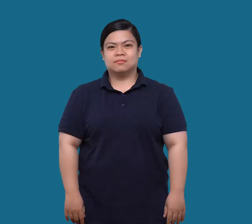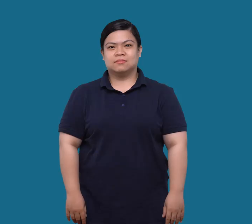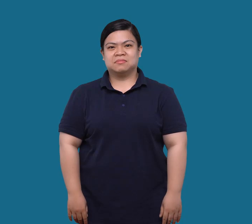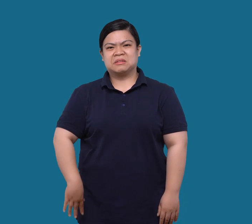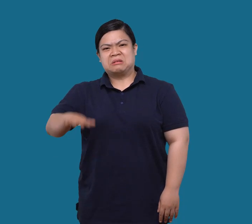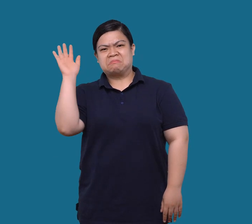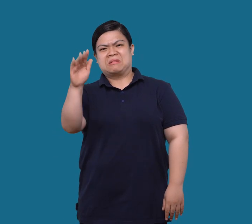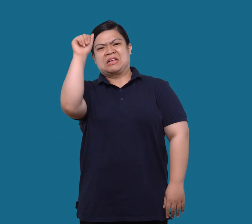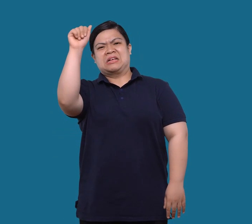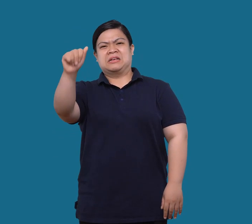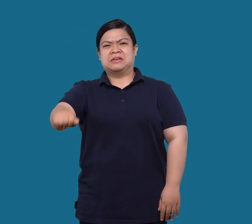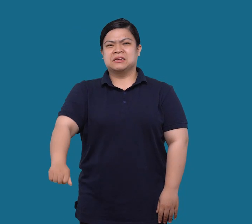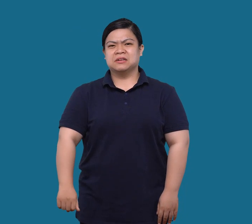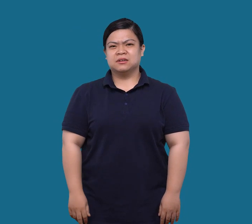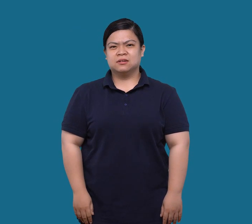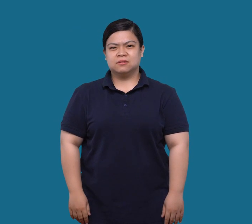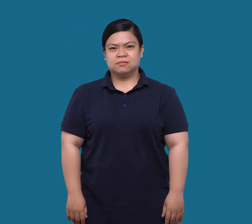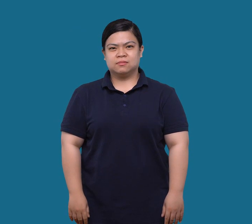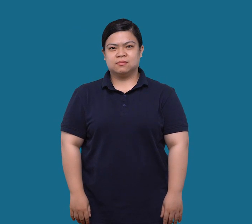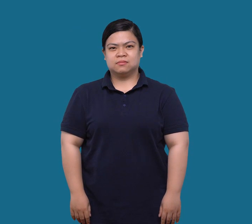dám làm